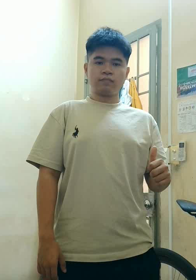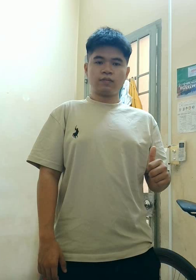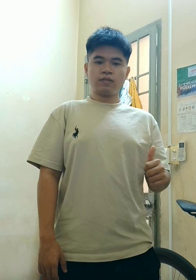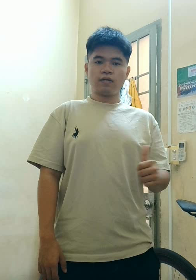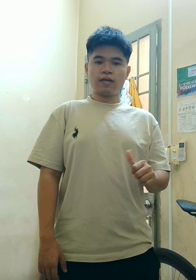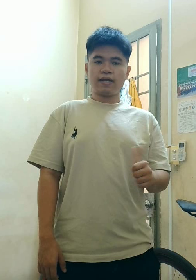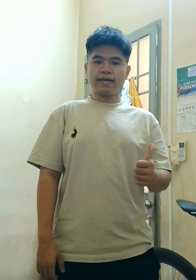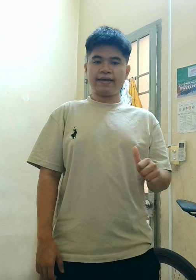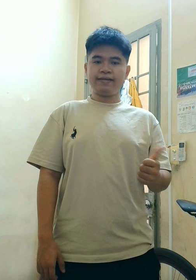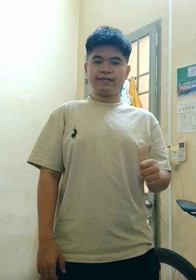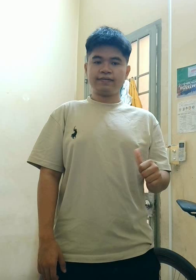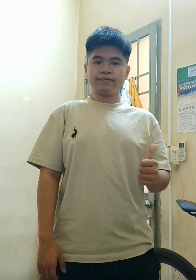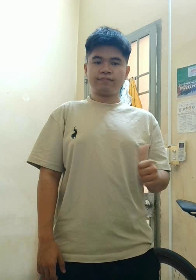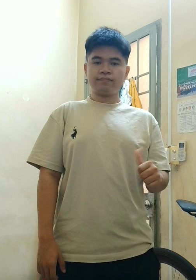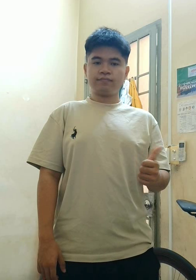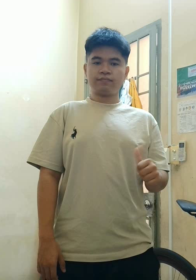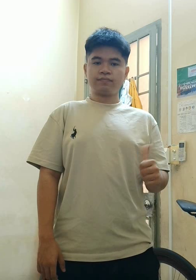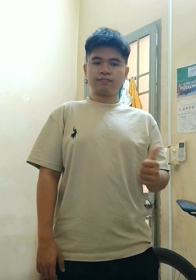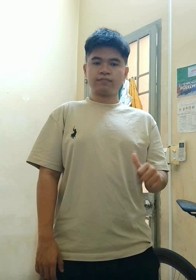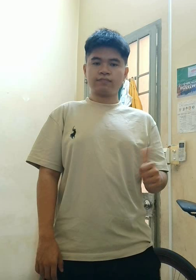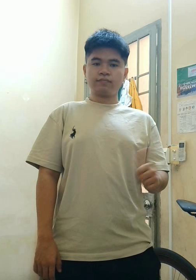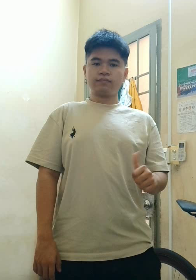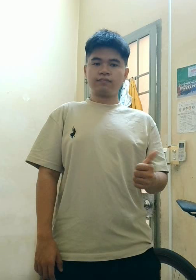ai